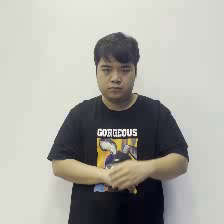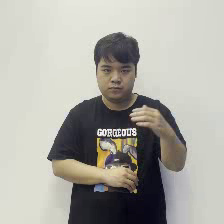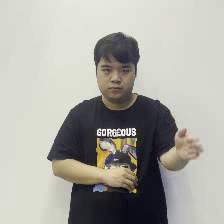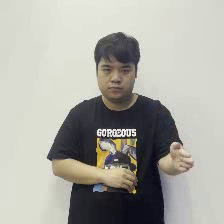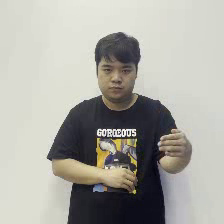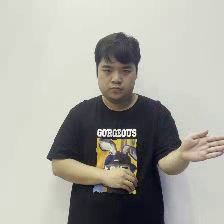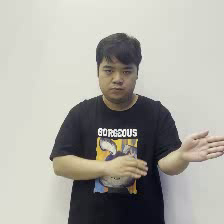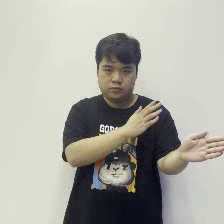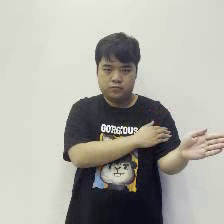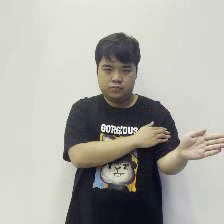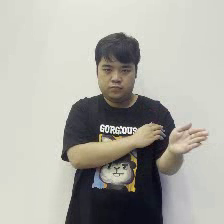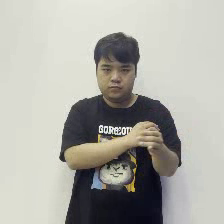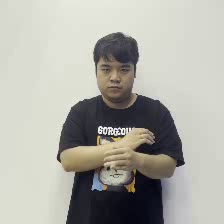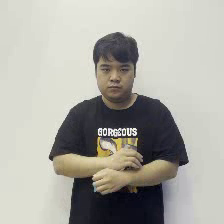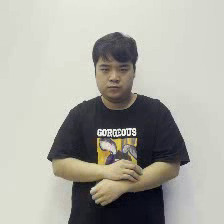Rẽ trái